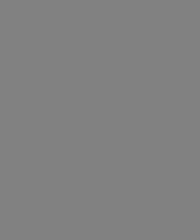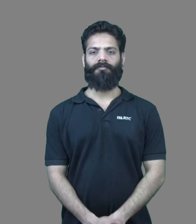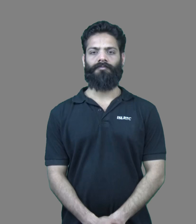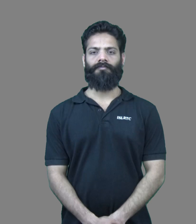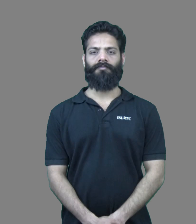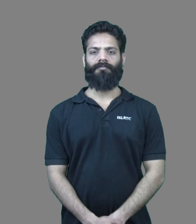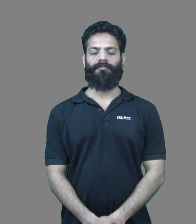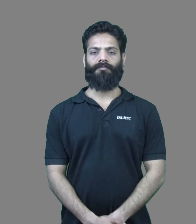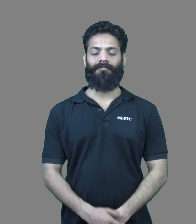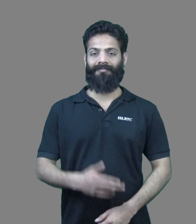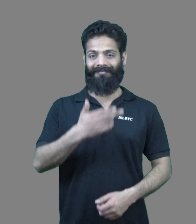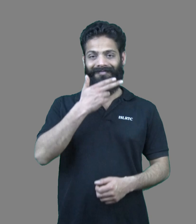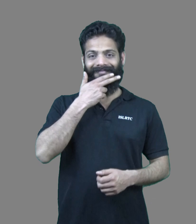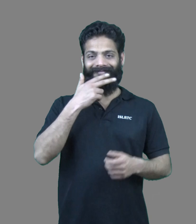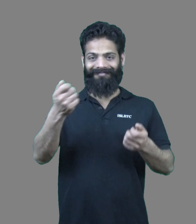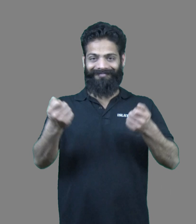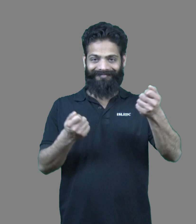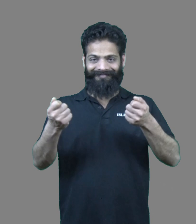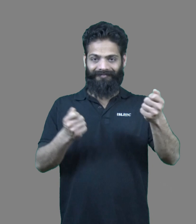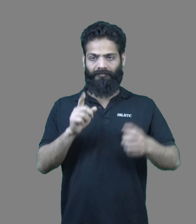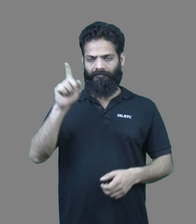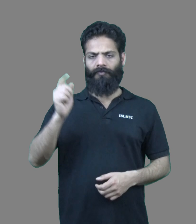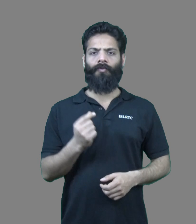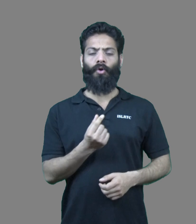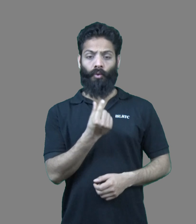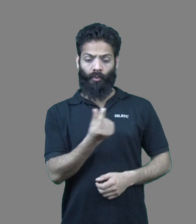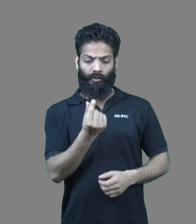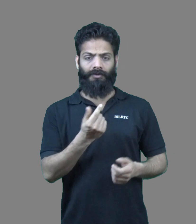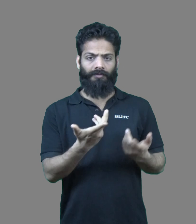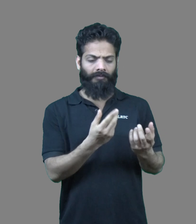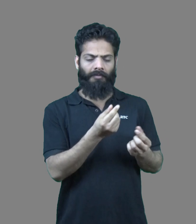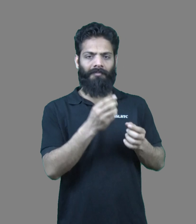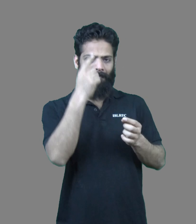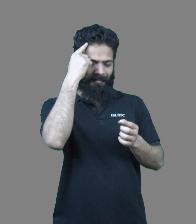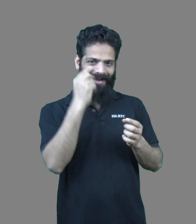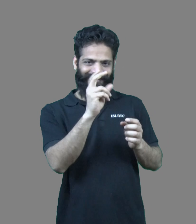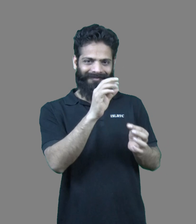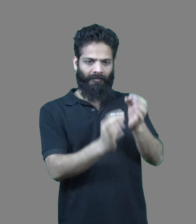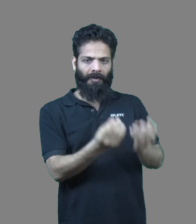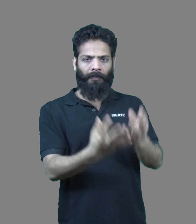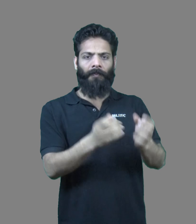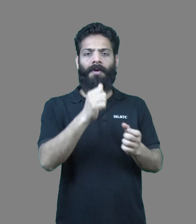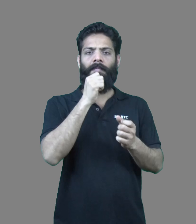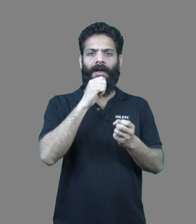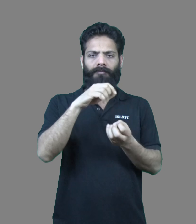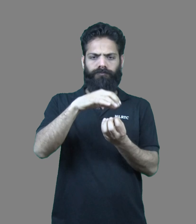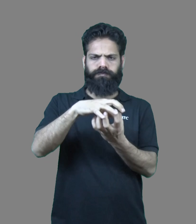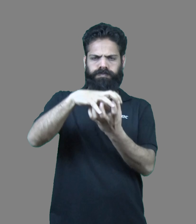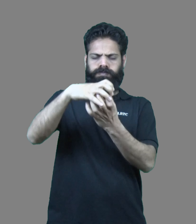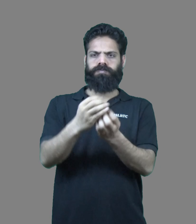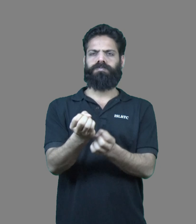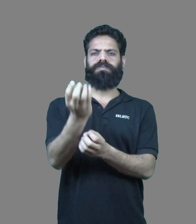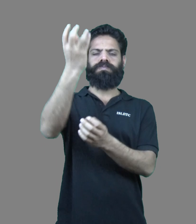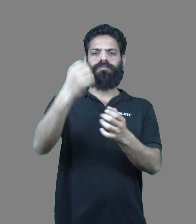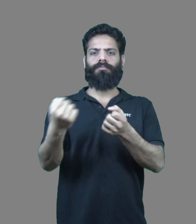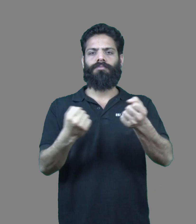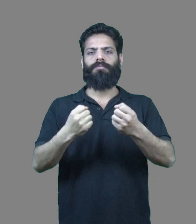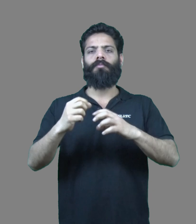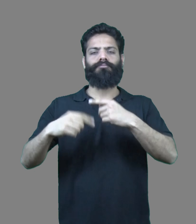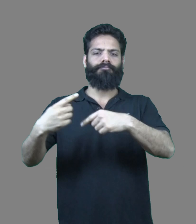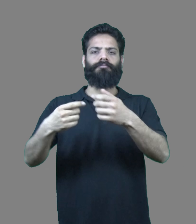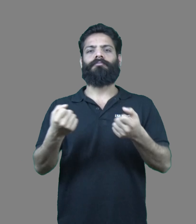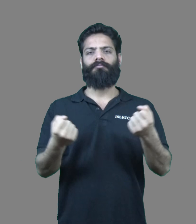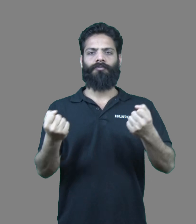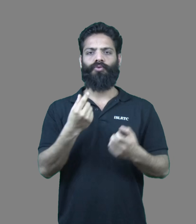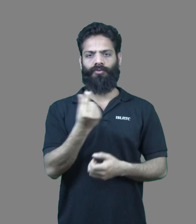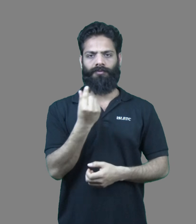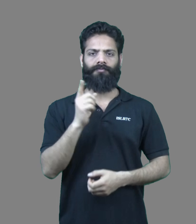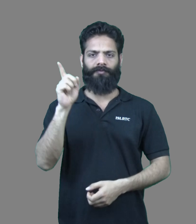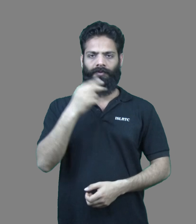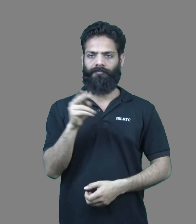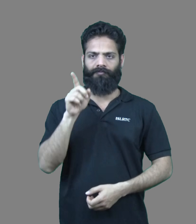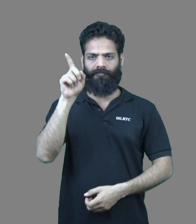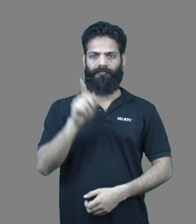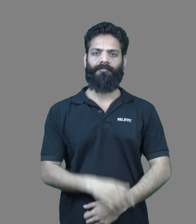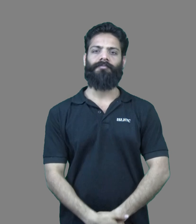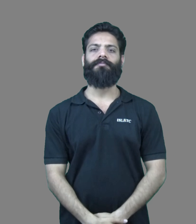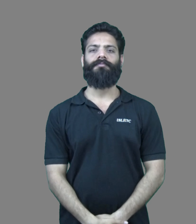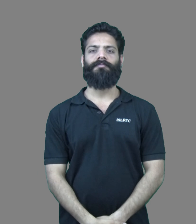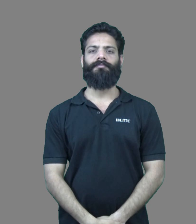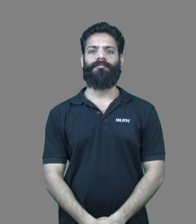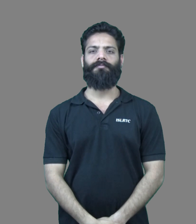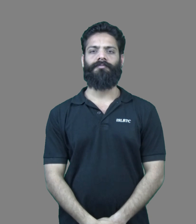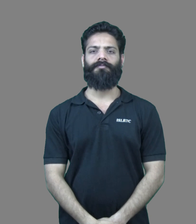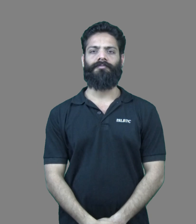Steam Tractor